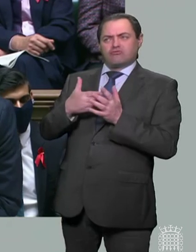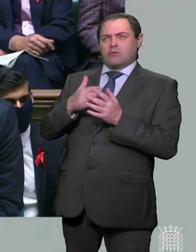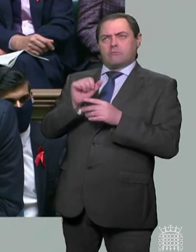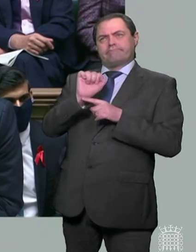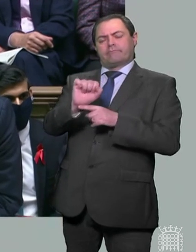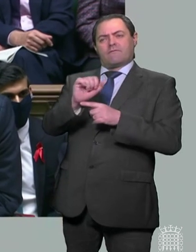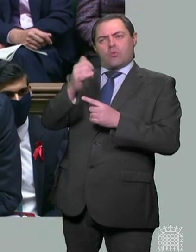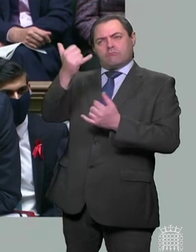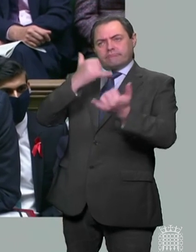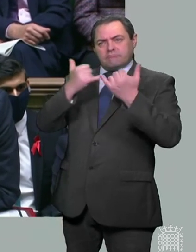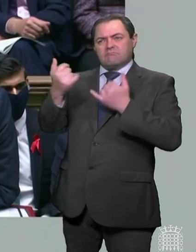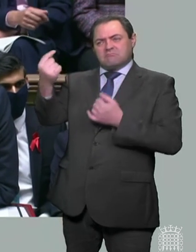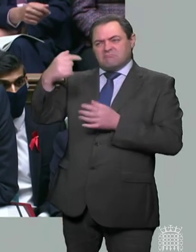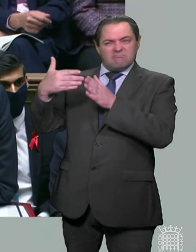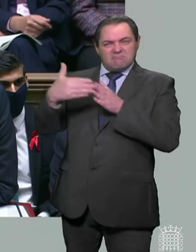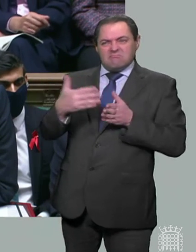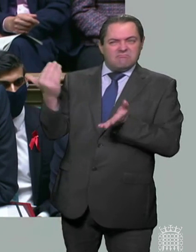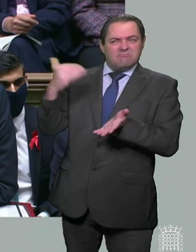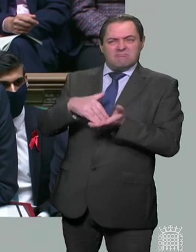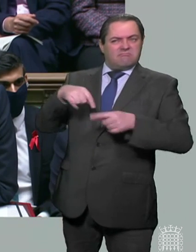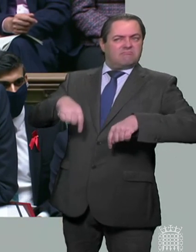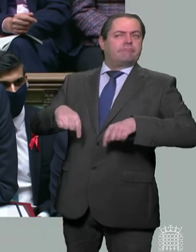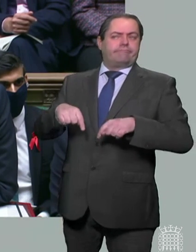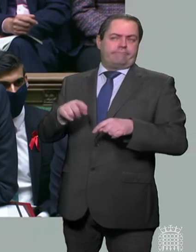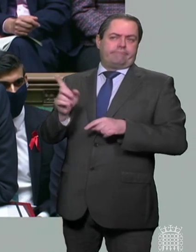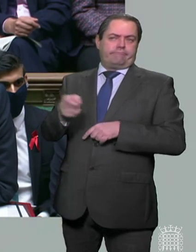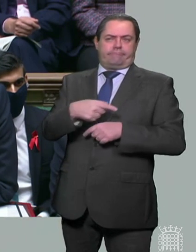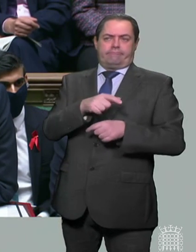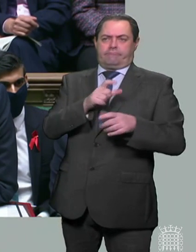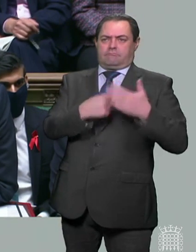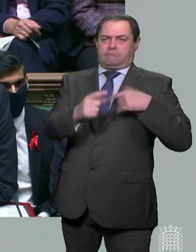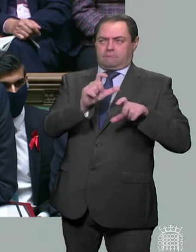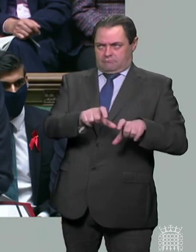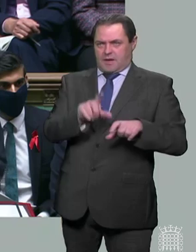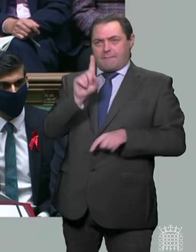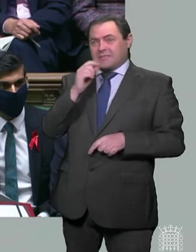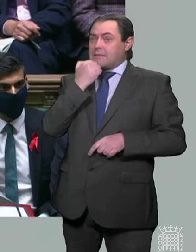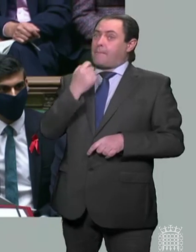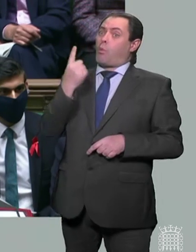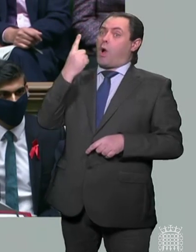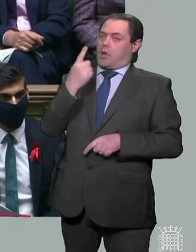But in particular, Mr Speaker—and I think that this is very valuable for everybody to hear—get your booster!